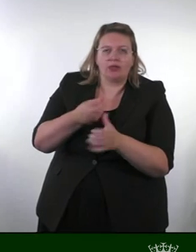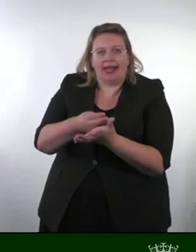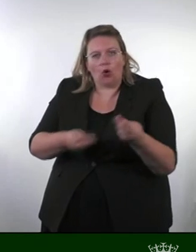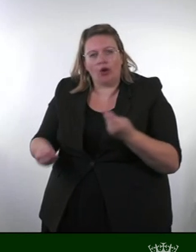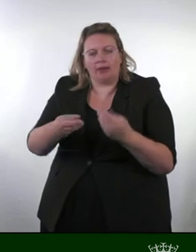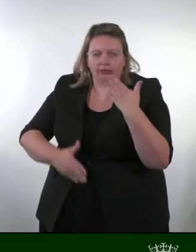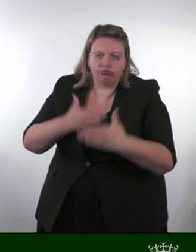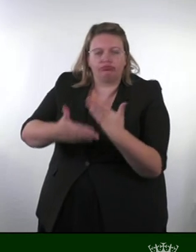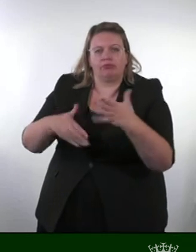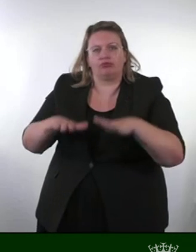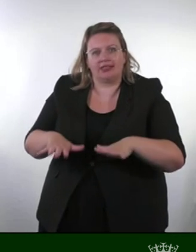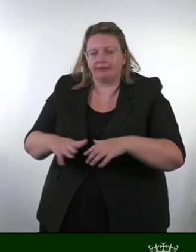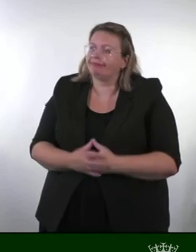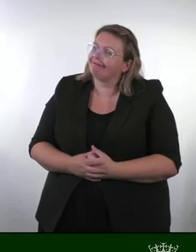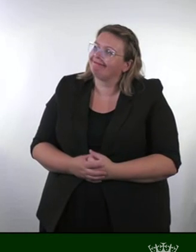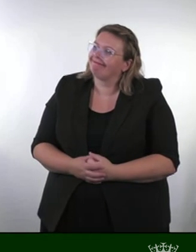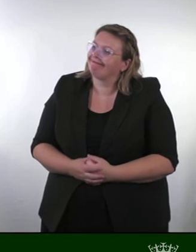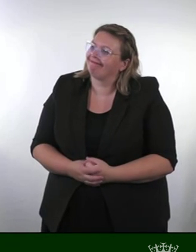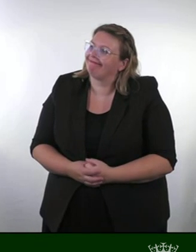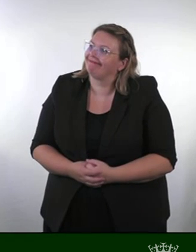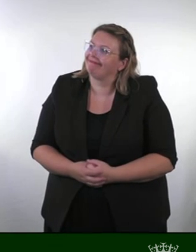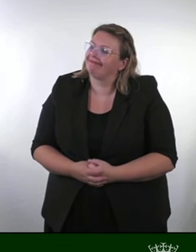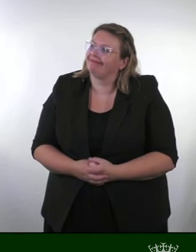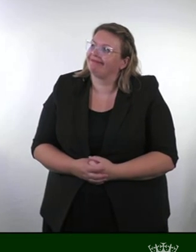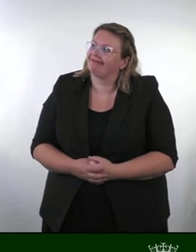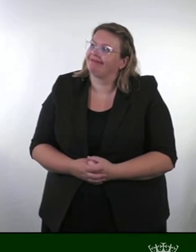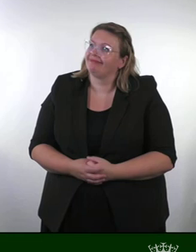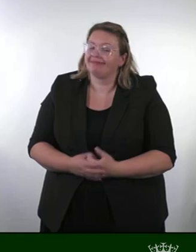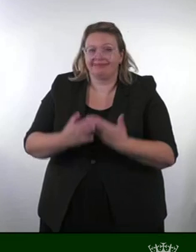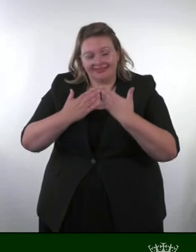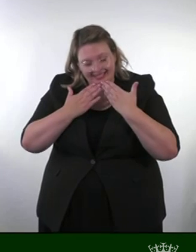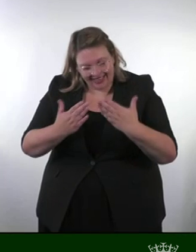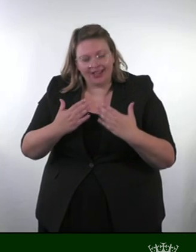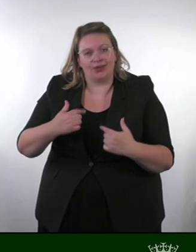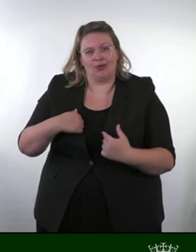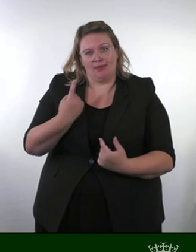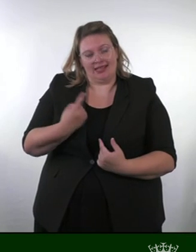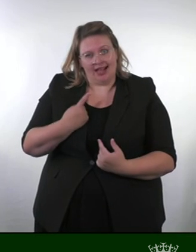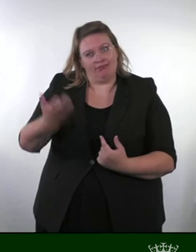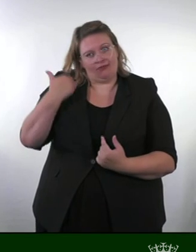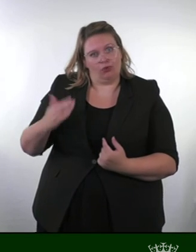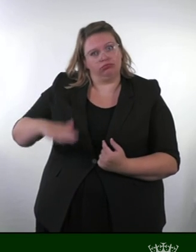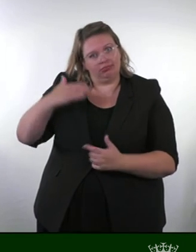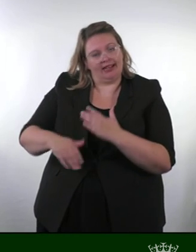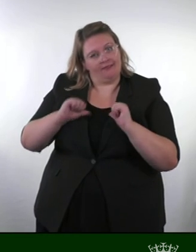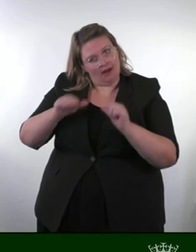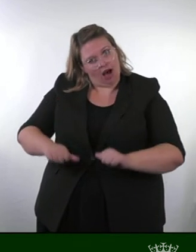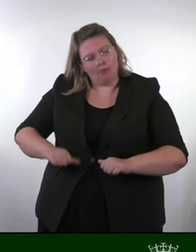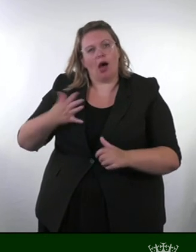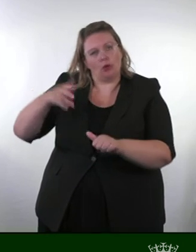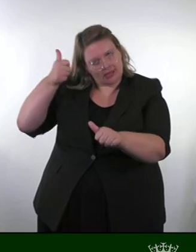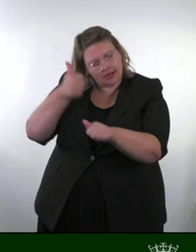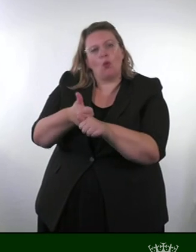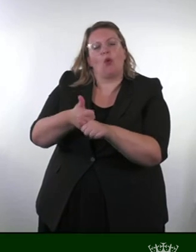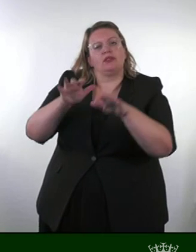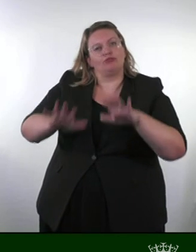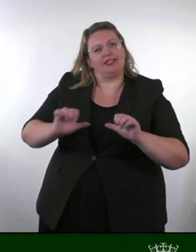As somebody who grew up on a farm many years ago, I am thrilled to support Back British Farming Day.